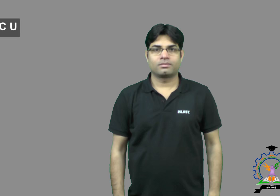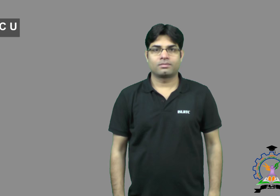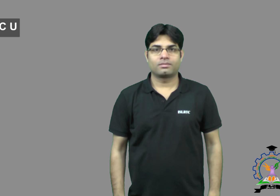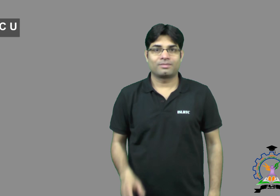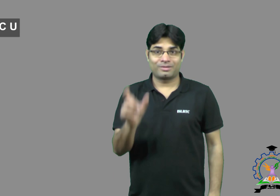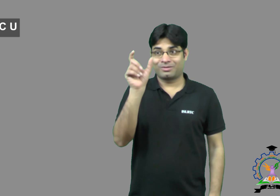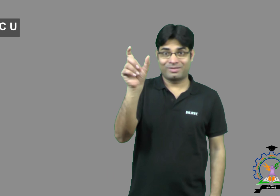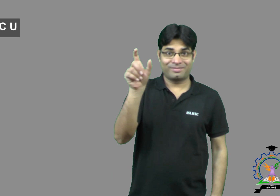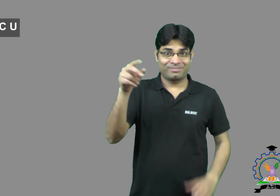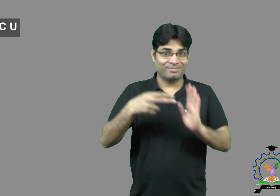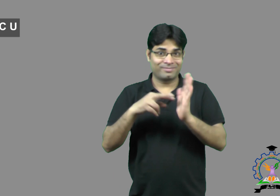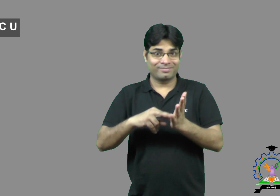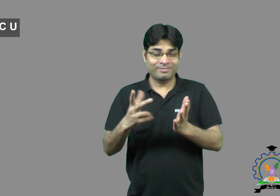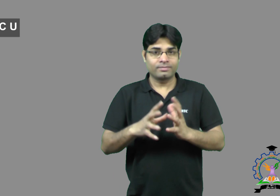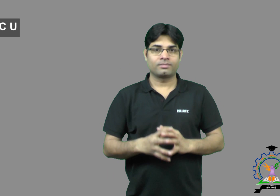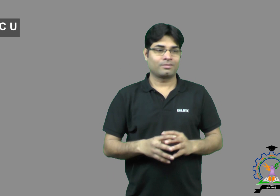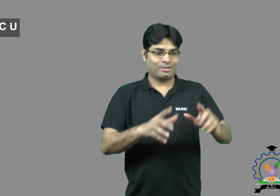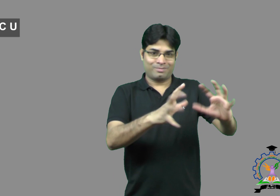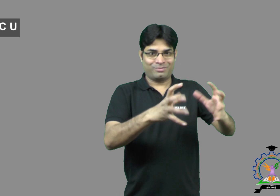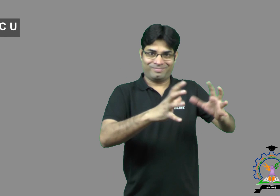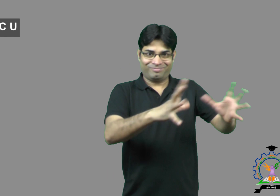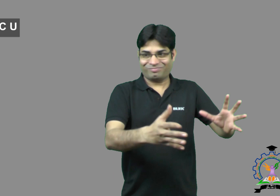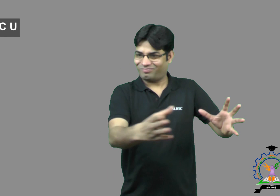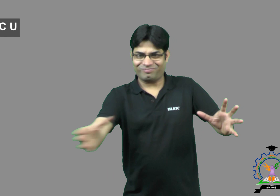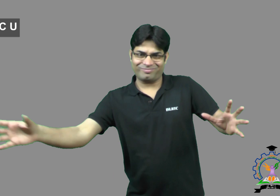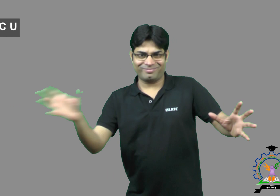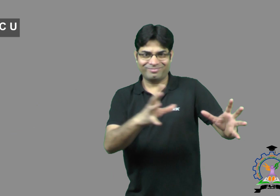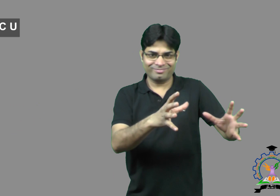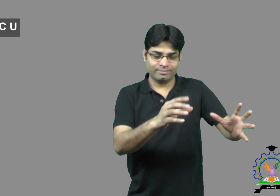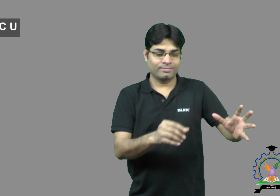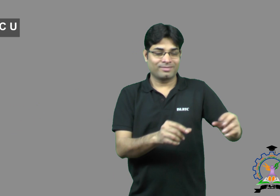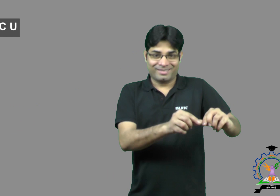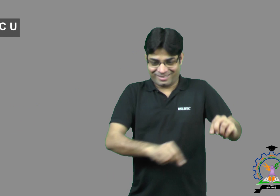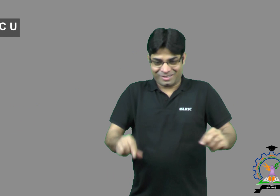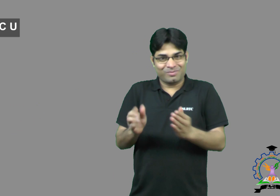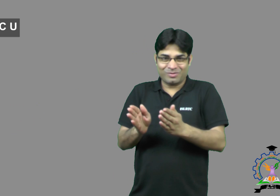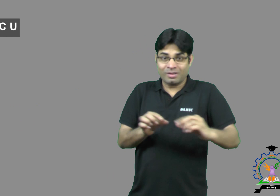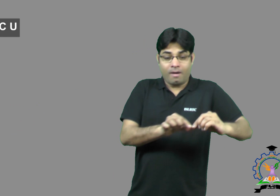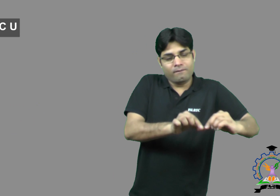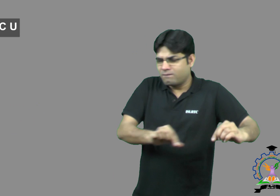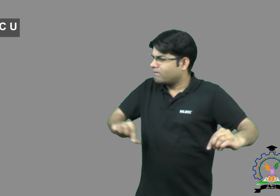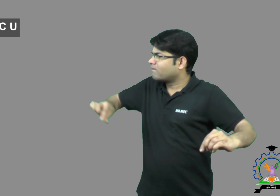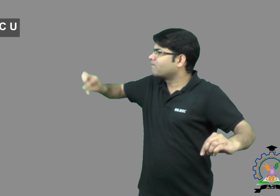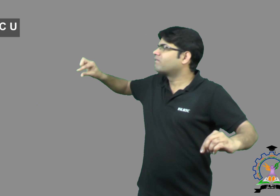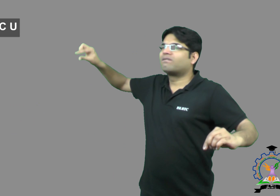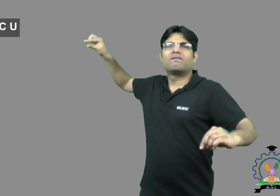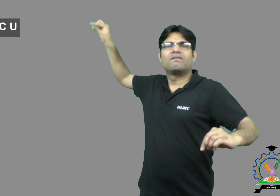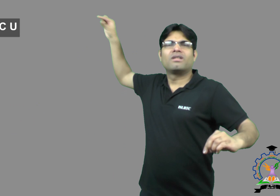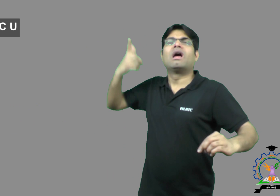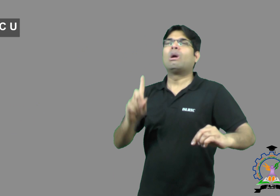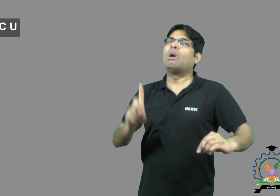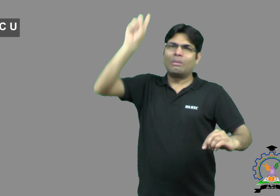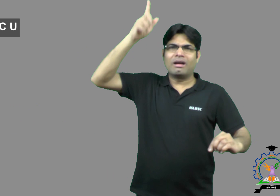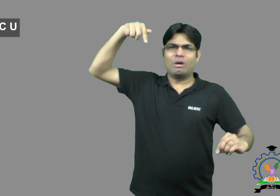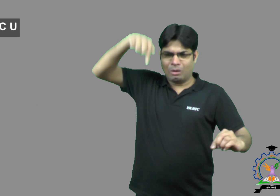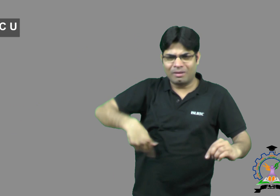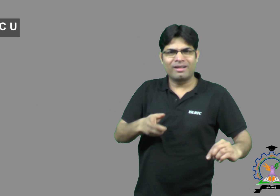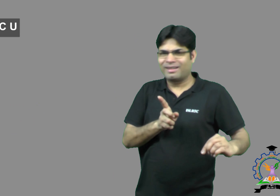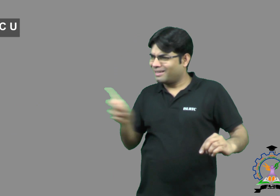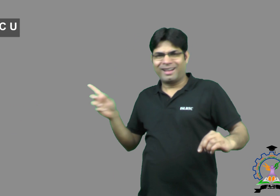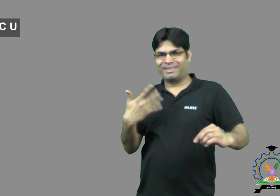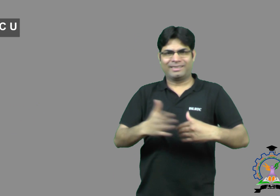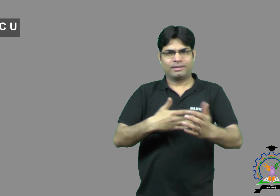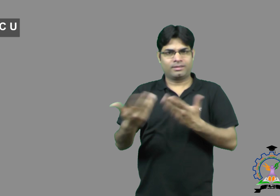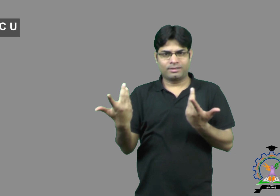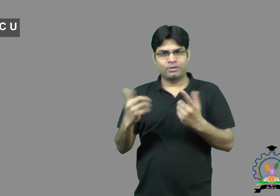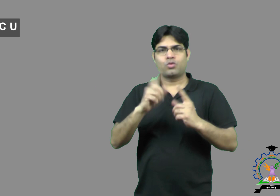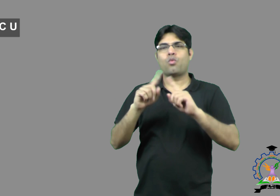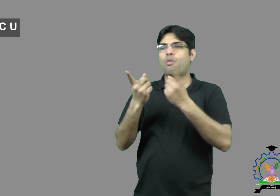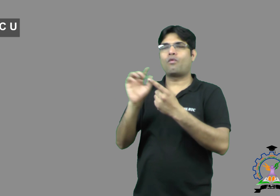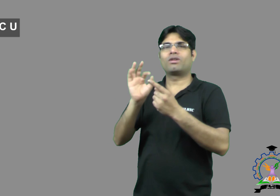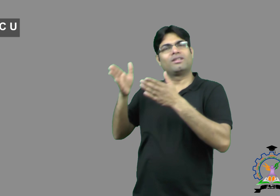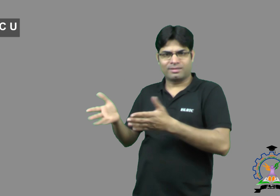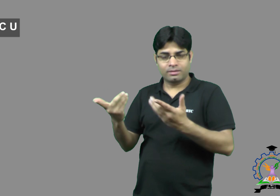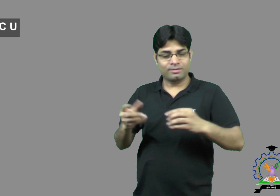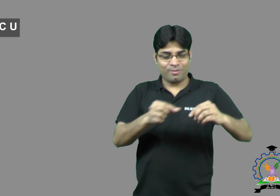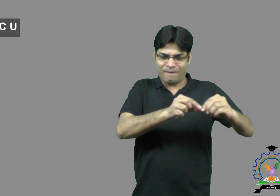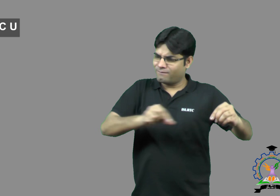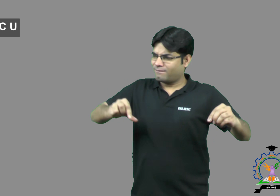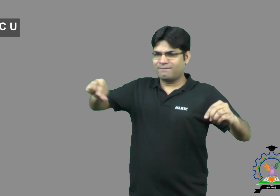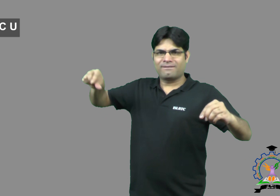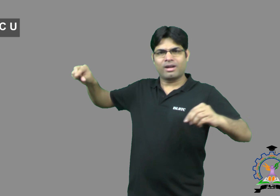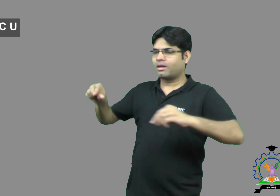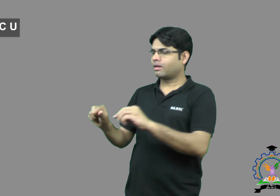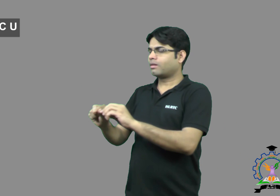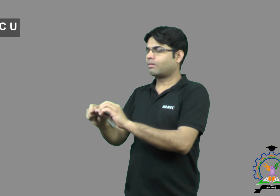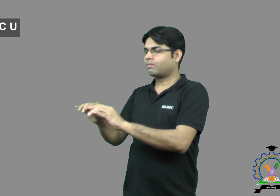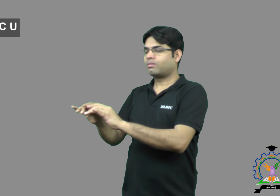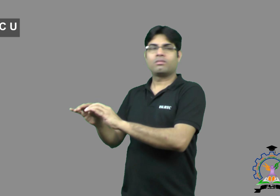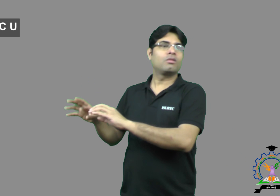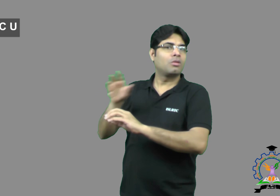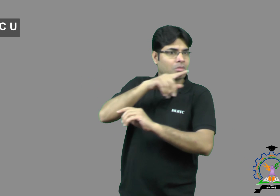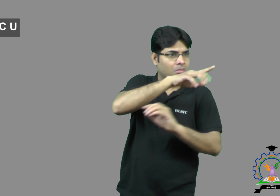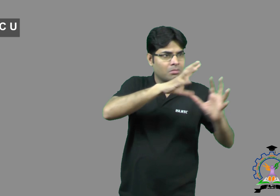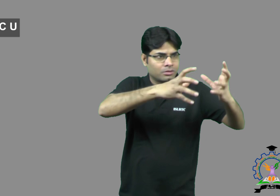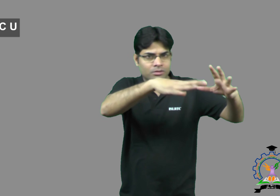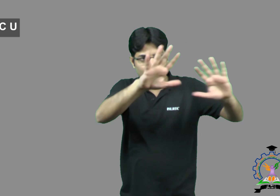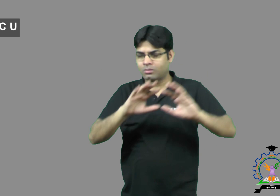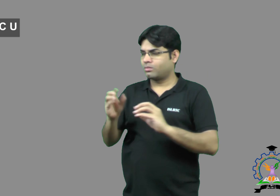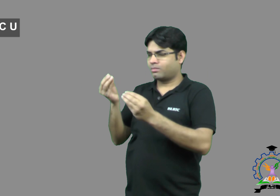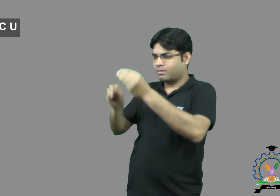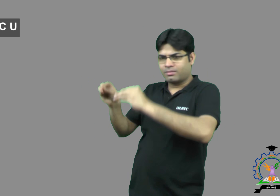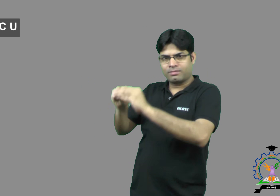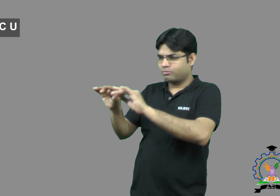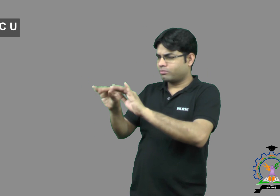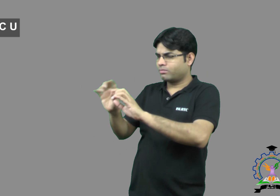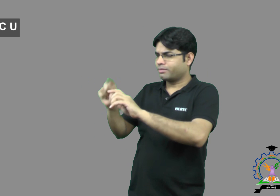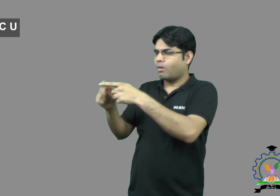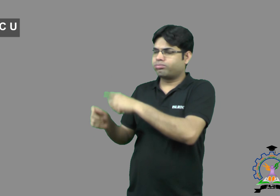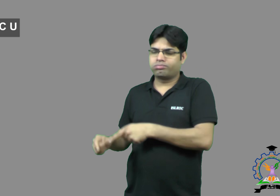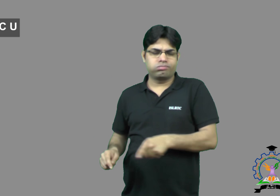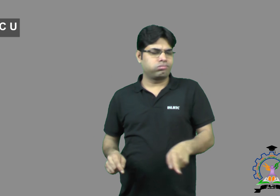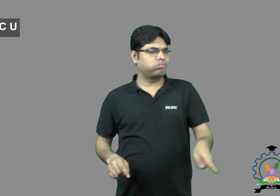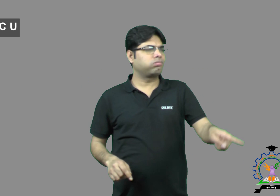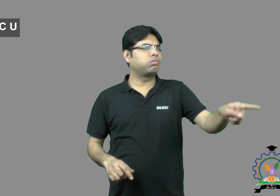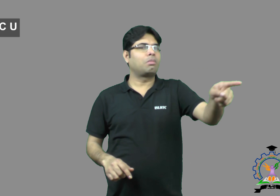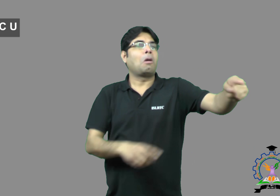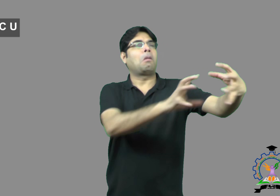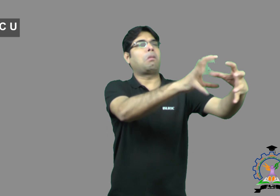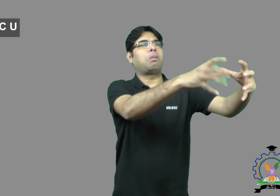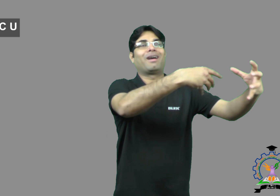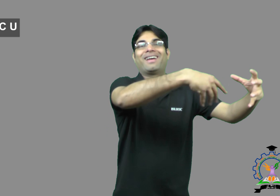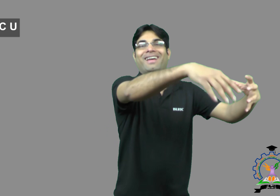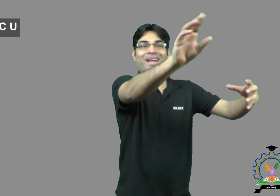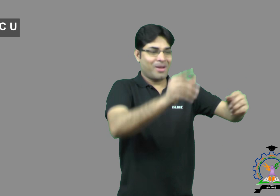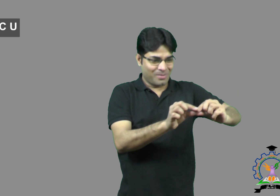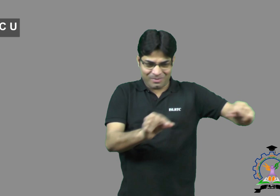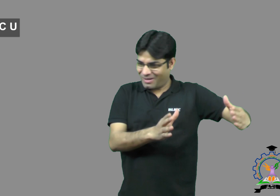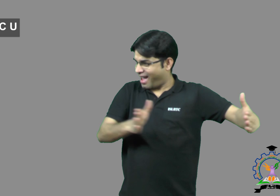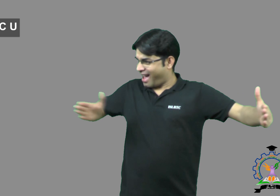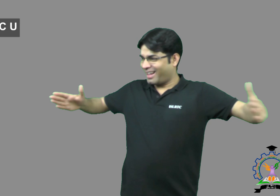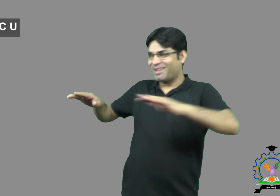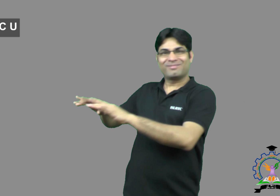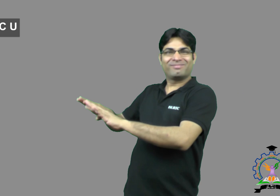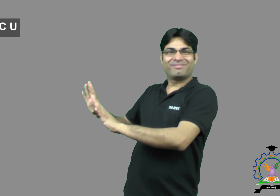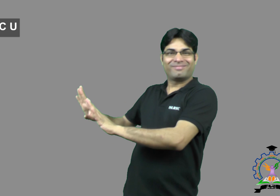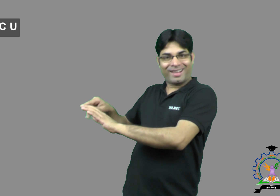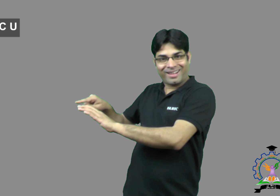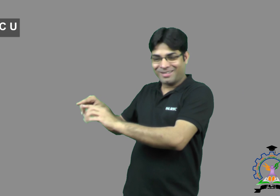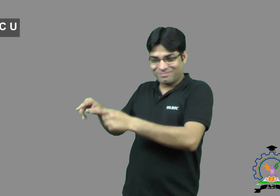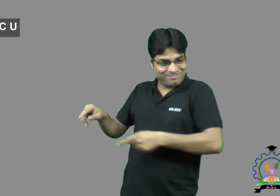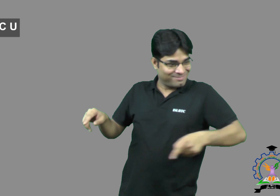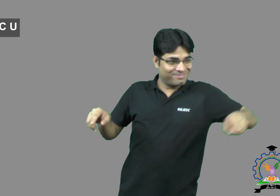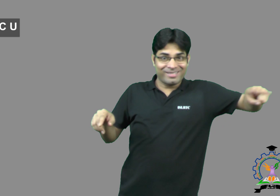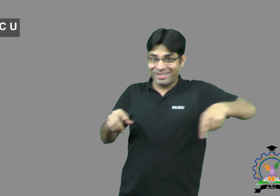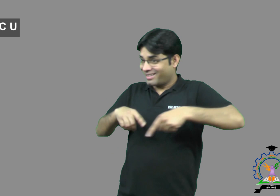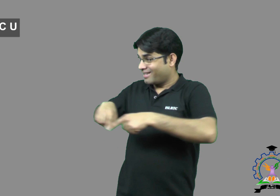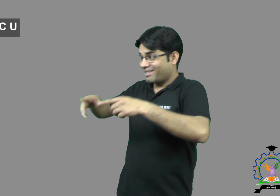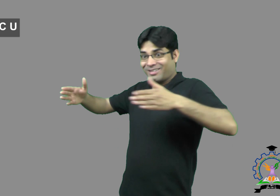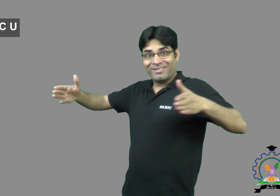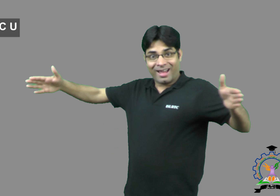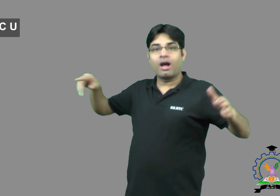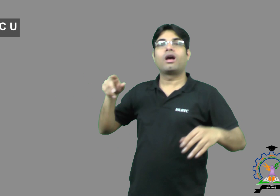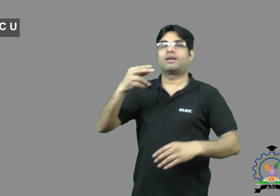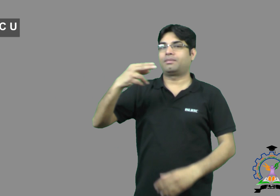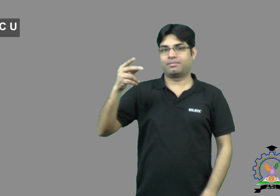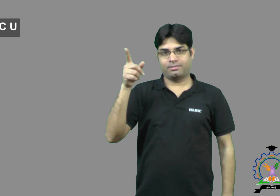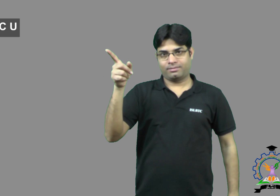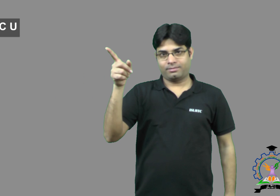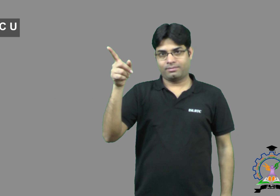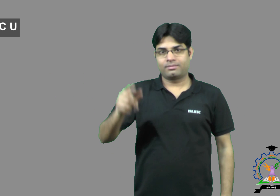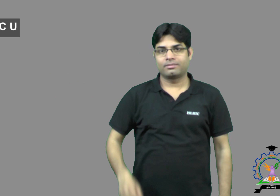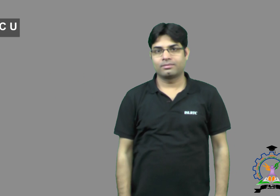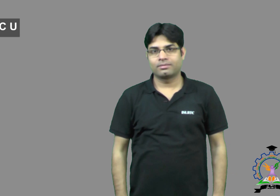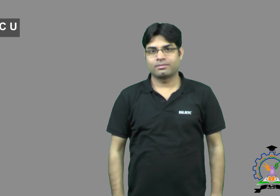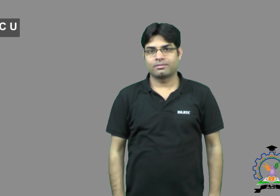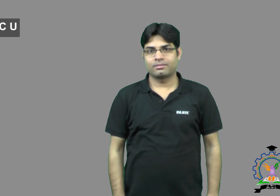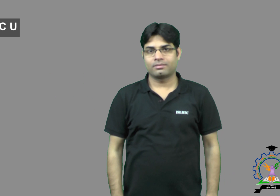Stand Alone M C U